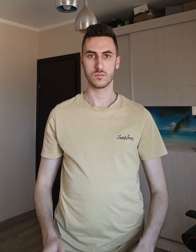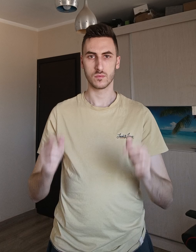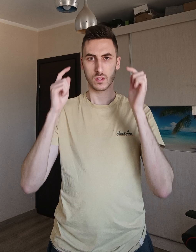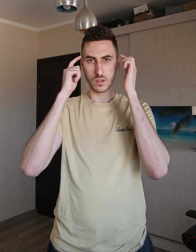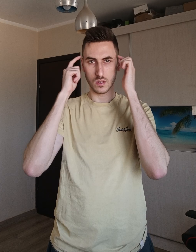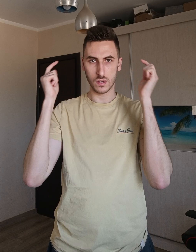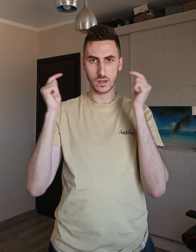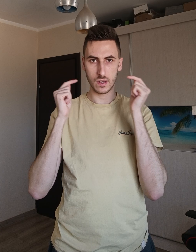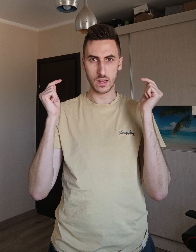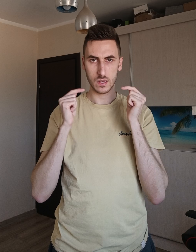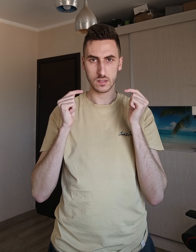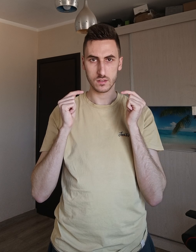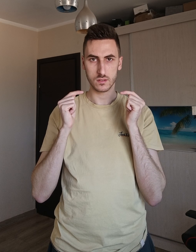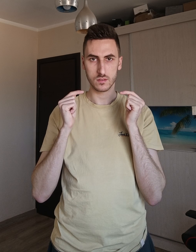לחוץ